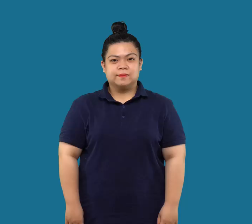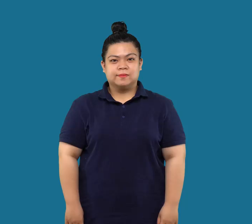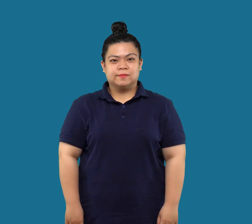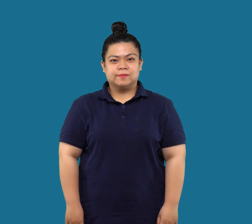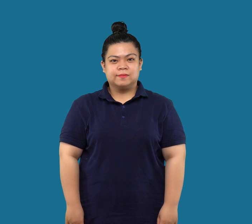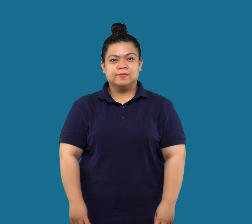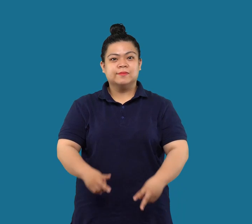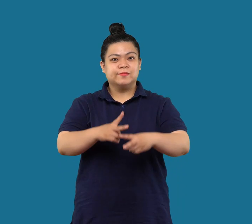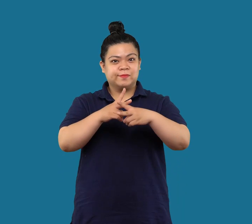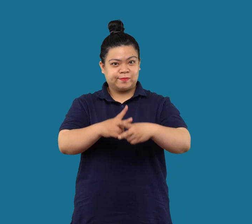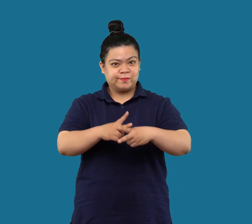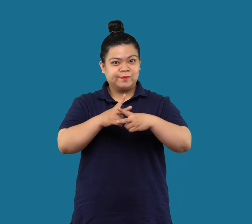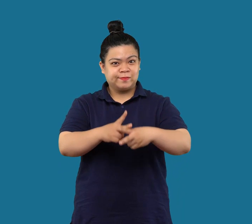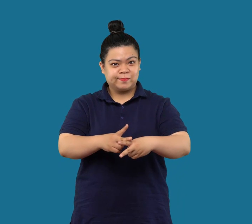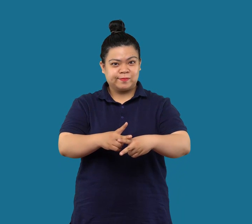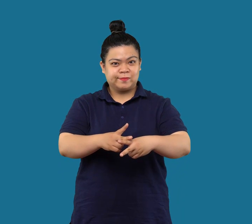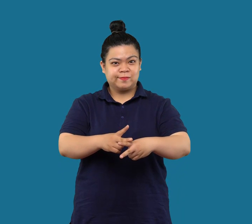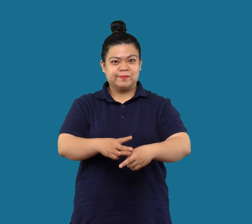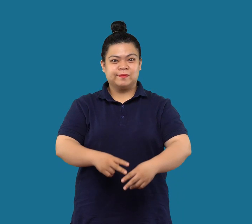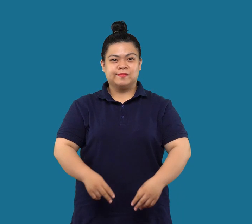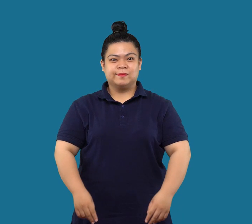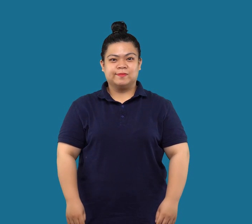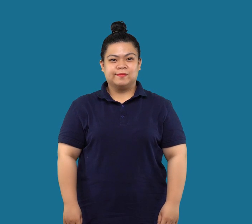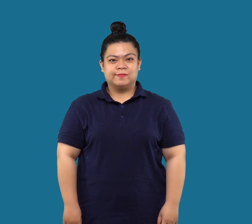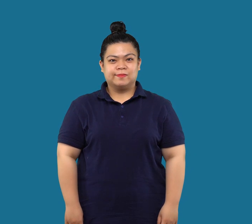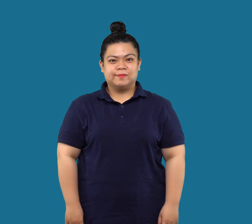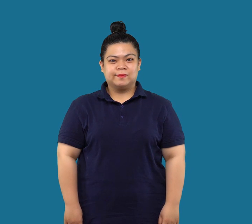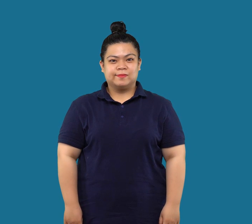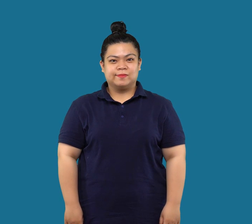đề phòng